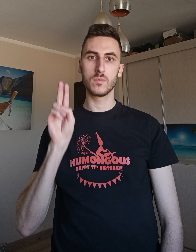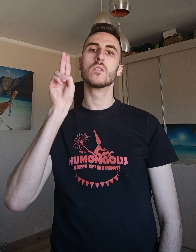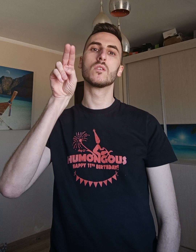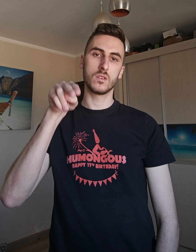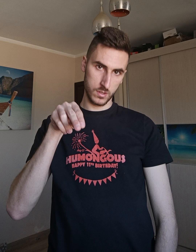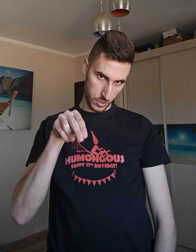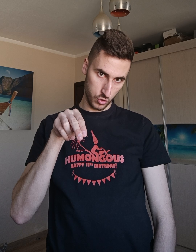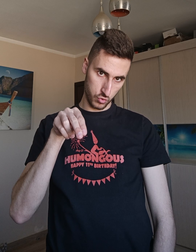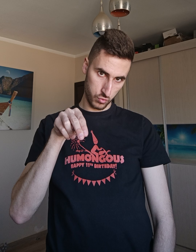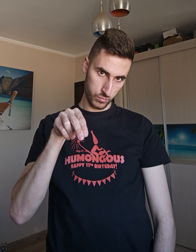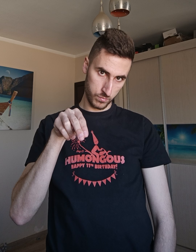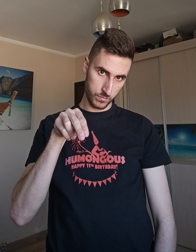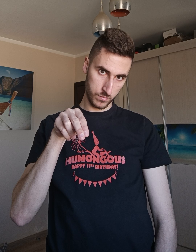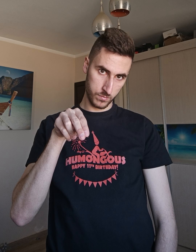יש